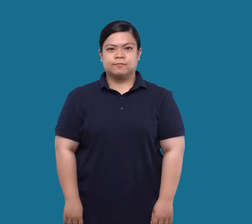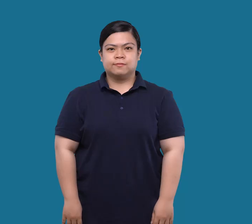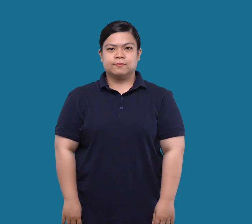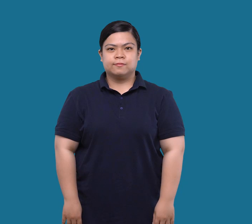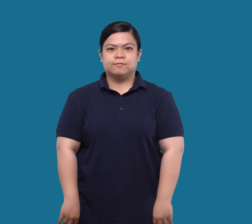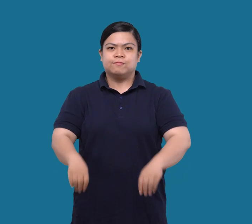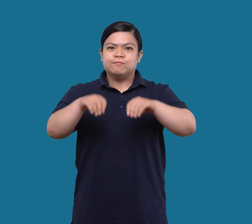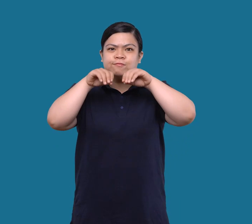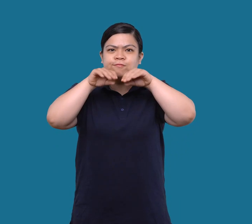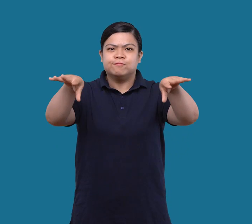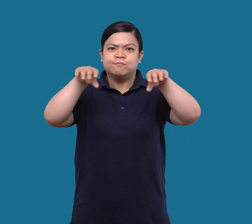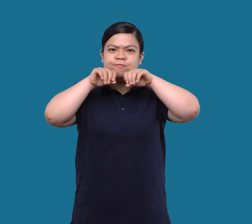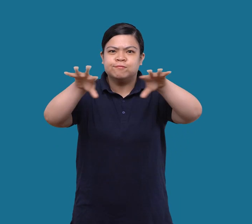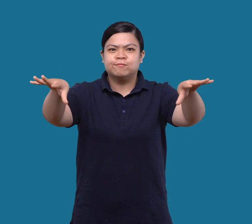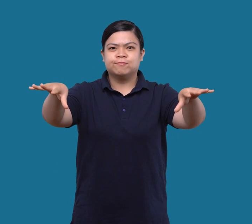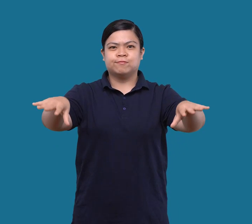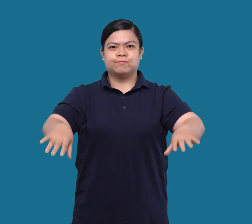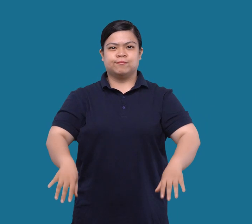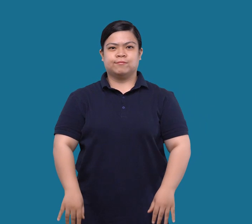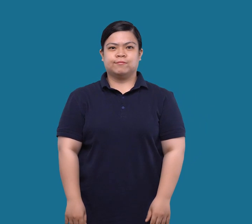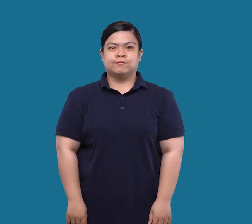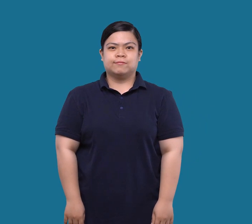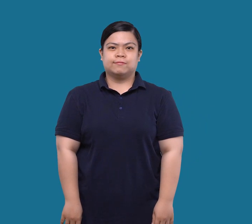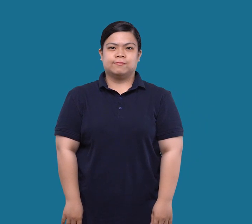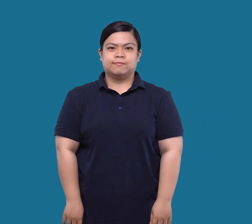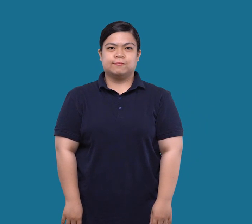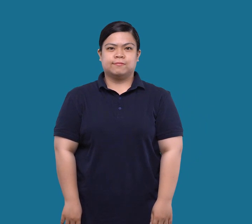tuyên truyền